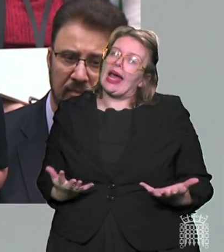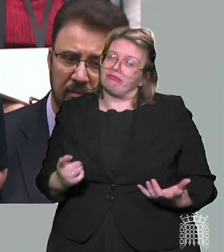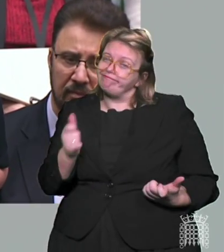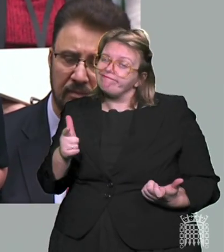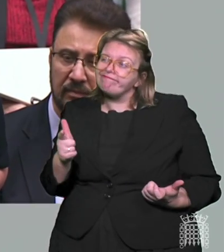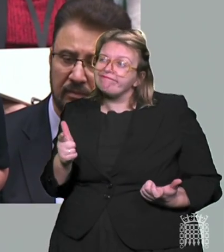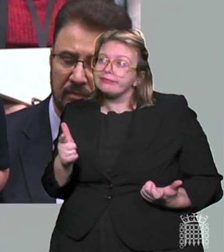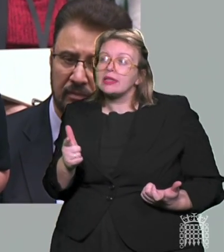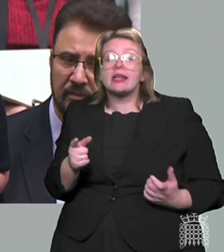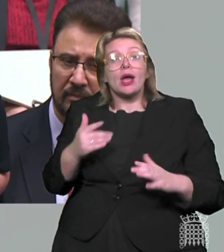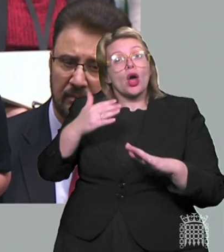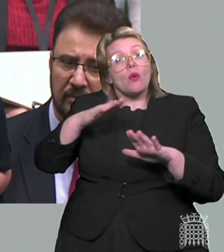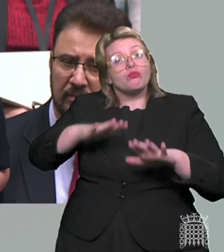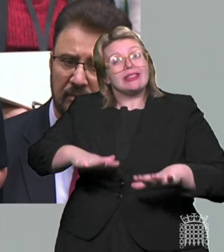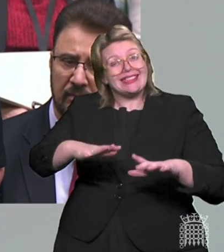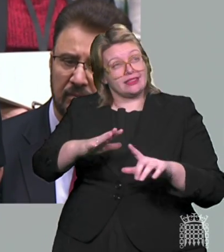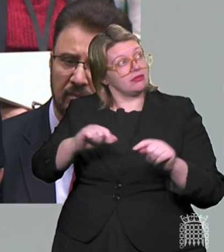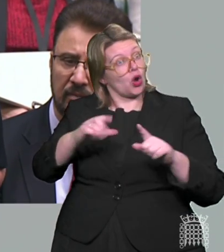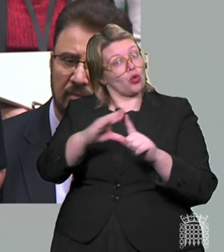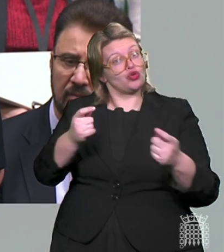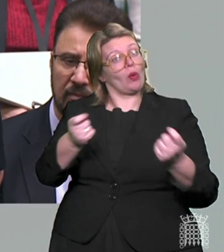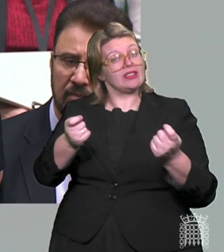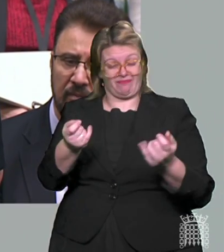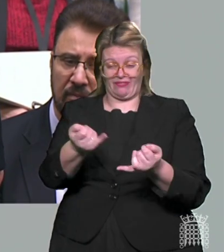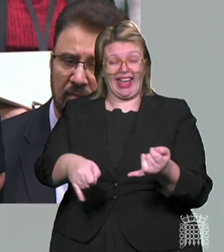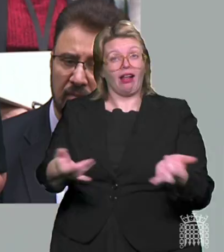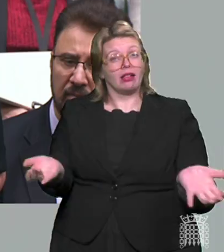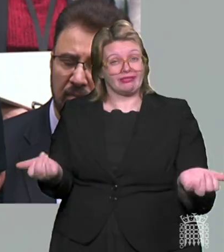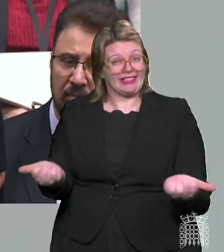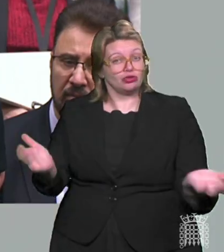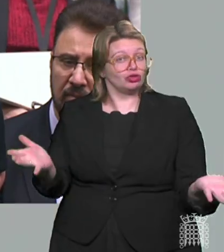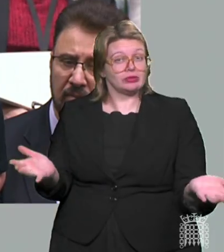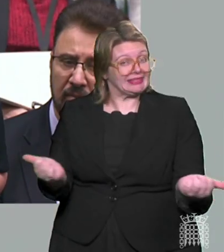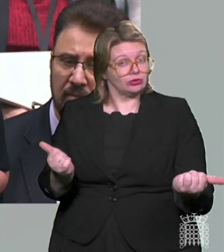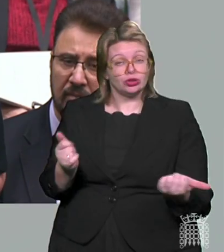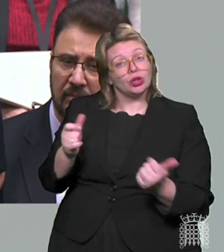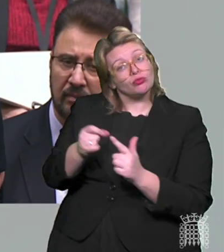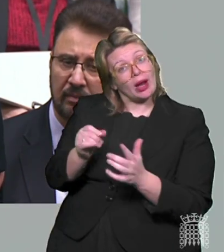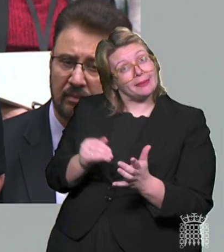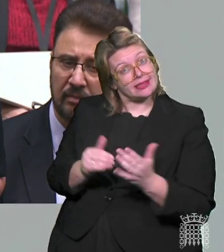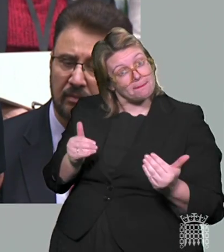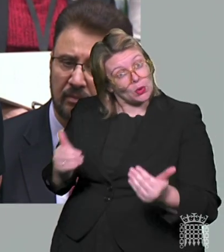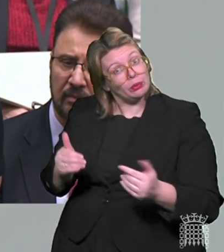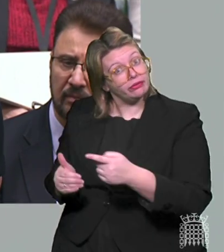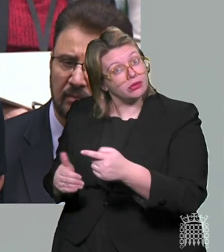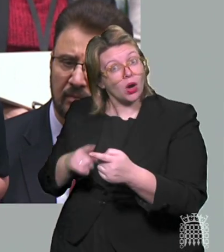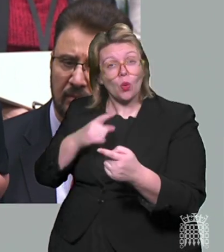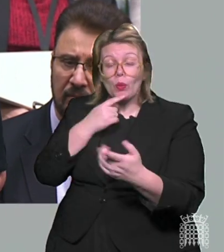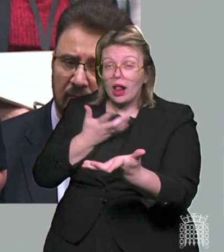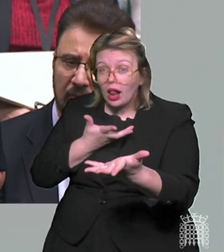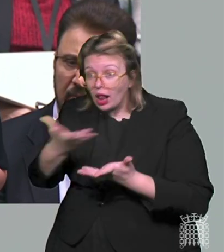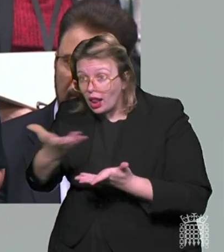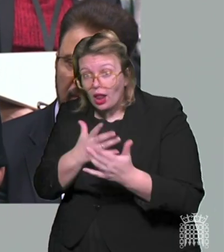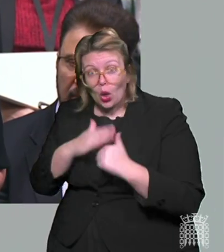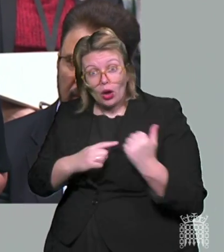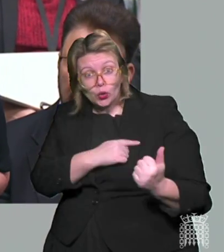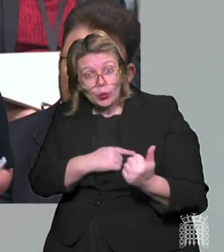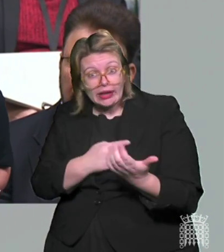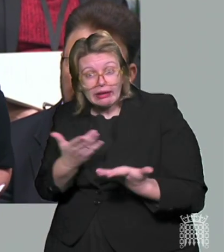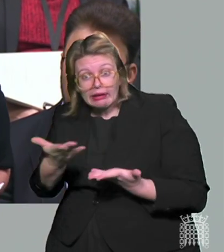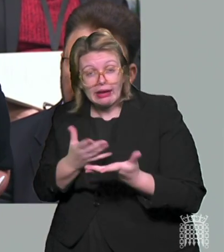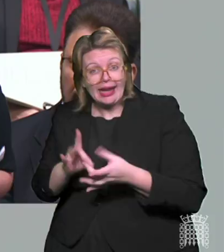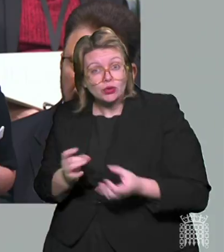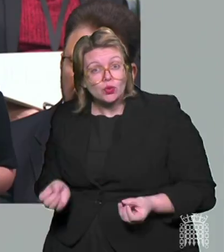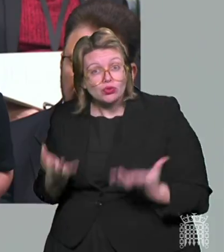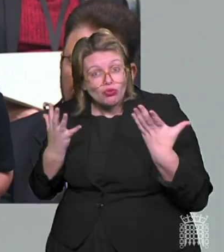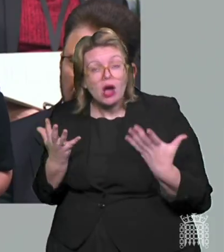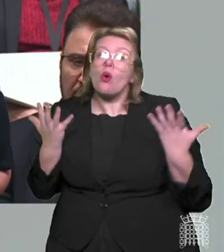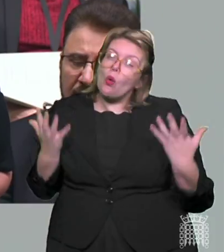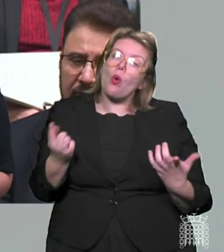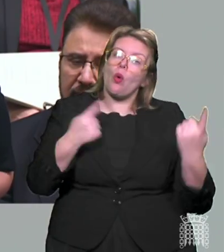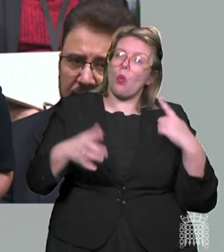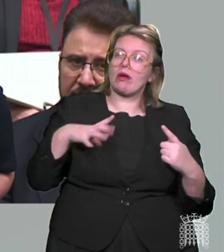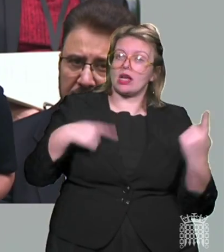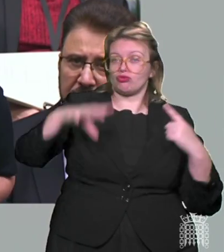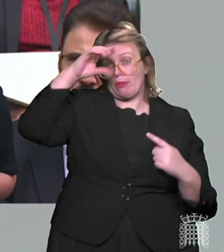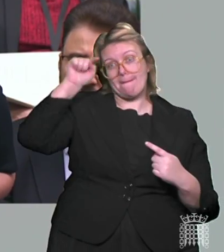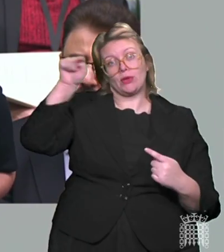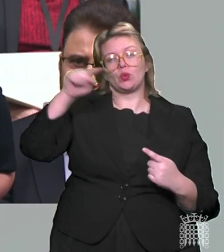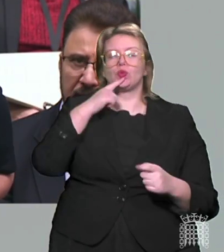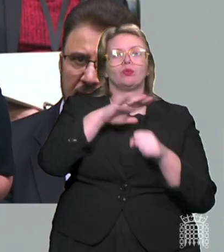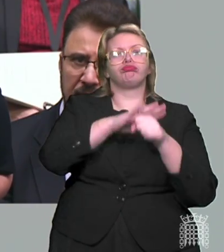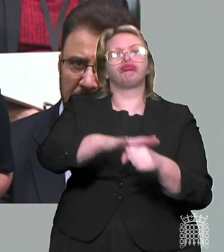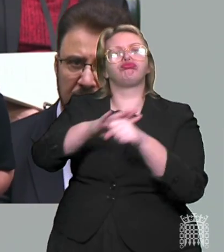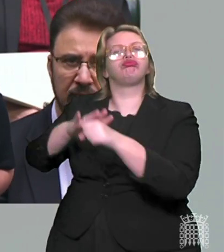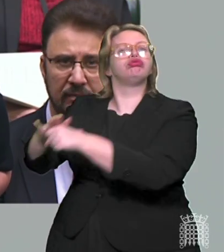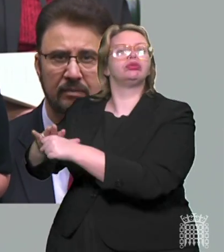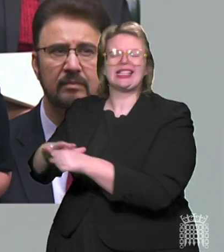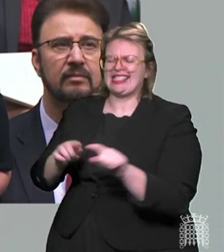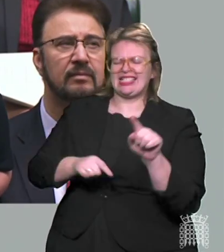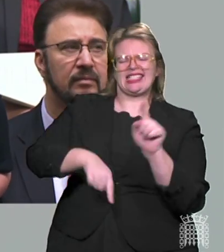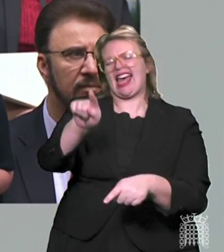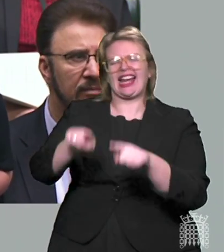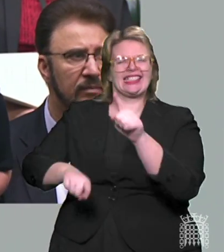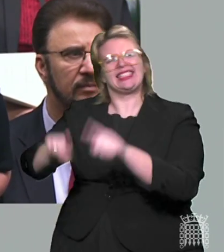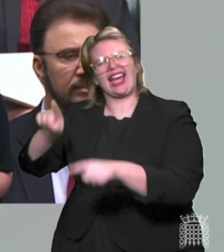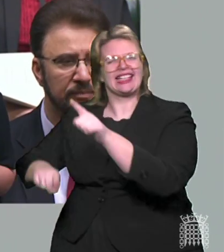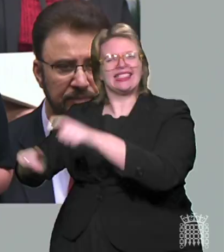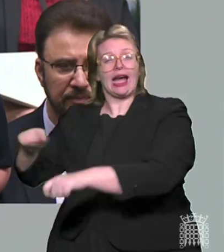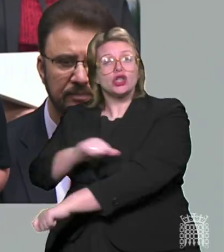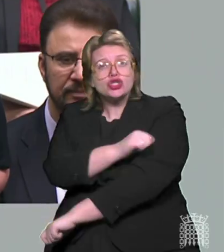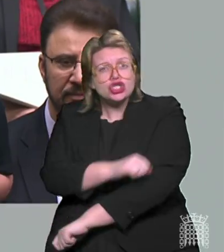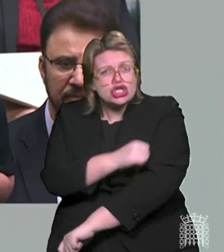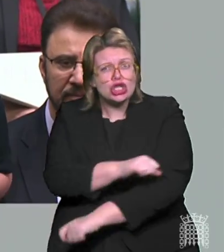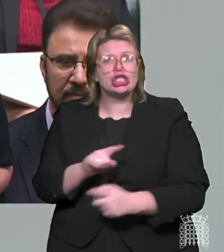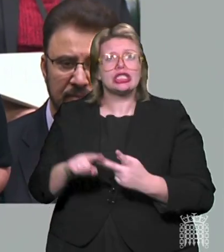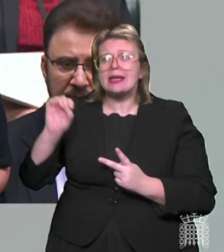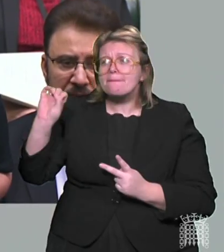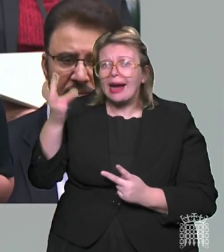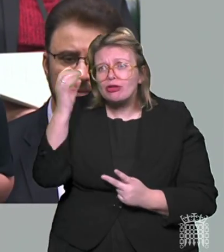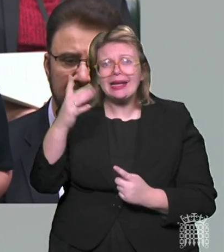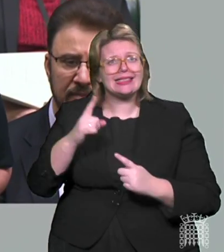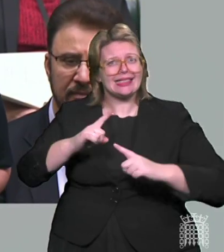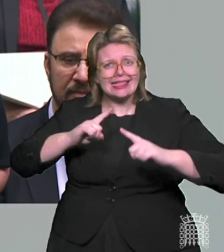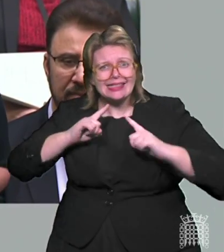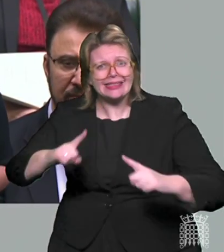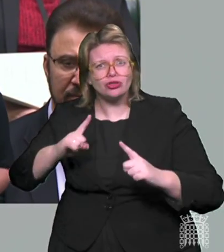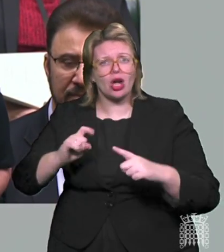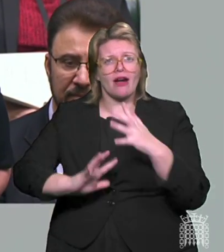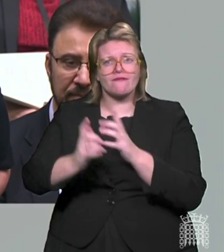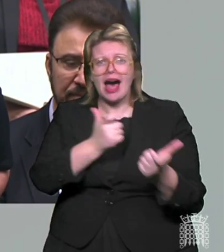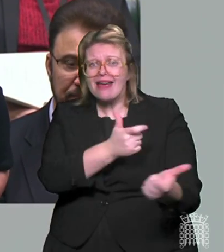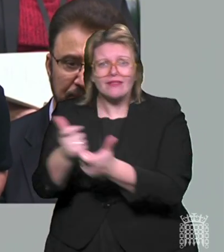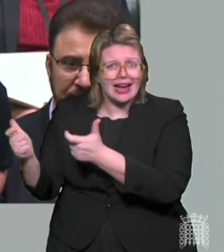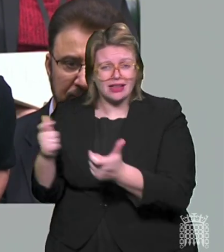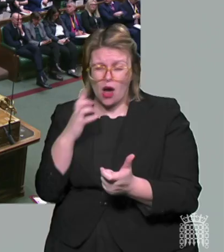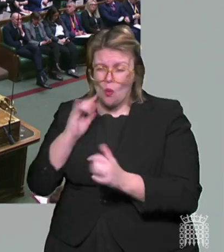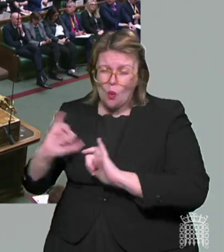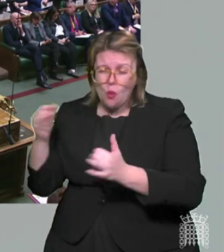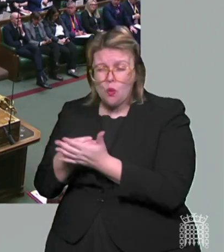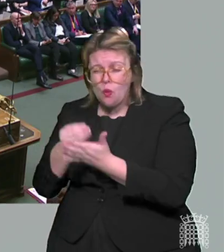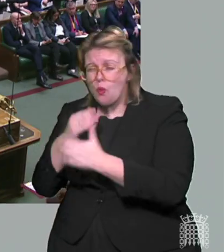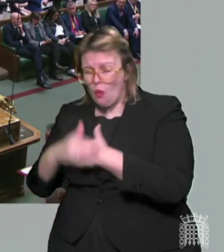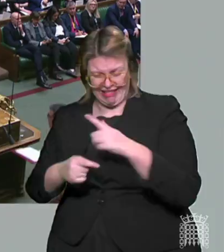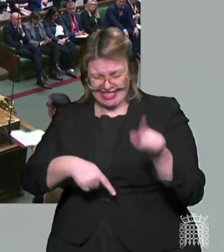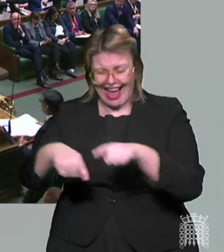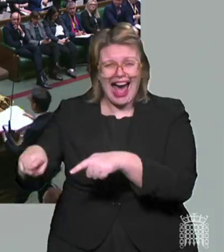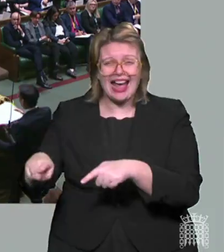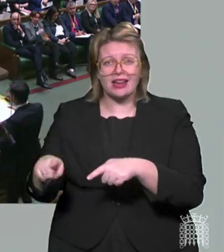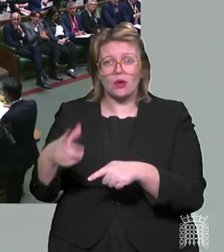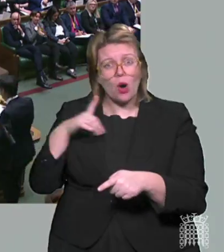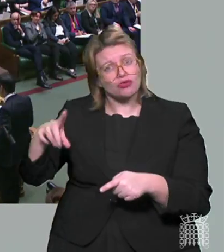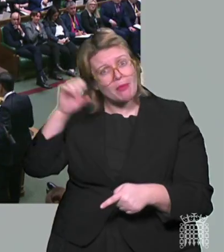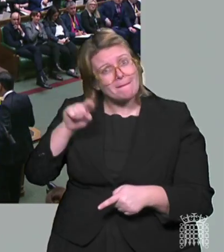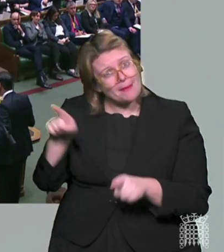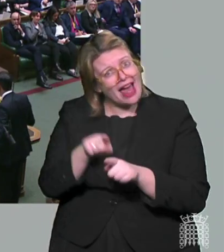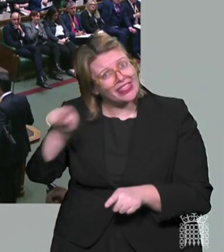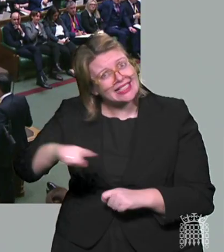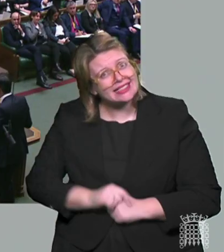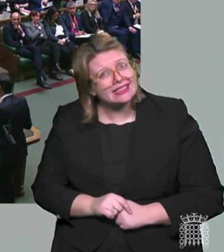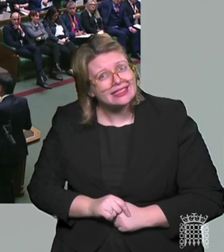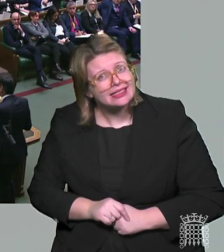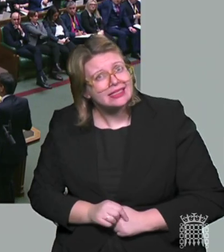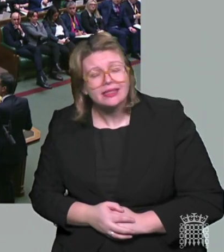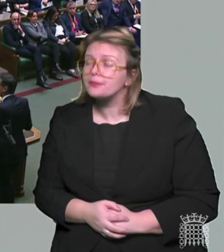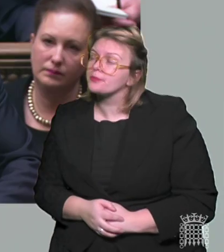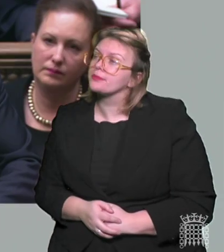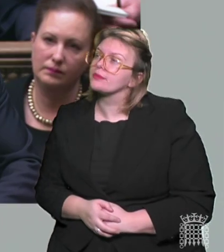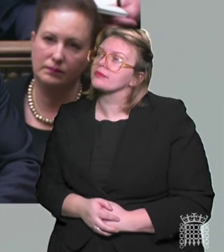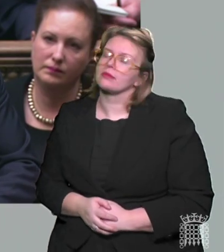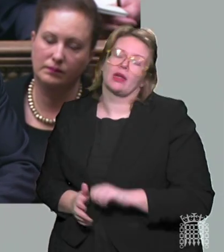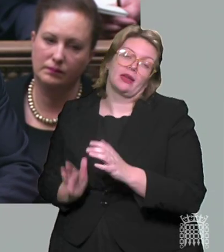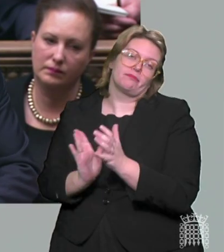Tory Britain is not working. Will the Prime Minister get a grip and negotiate with working people, or does he intend to be remembered as the Prime Minister who silenced and sacked hard-working nurses, paramedics, teachers, rail workers and firefighters in a cost of living crisis?